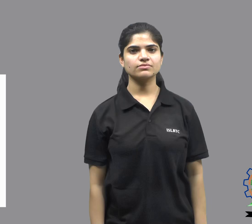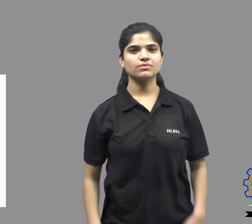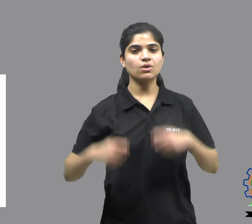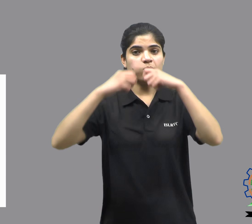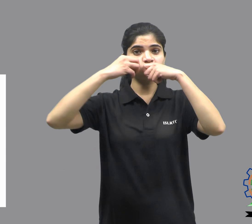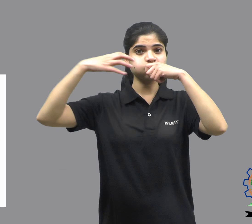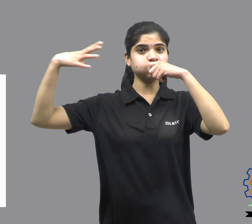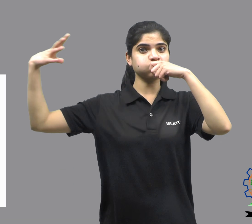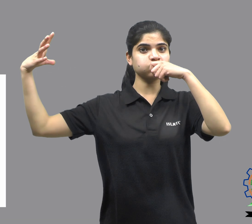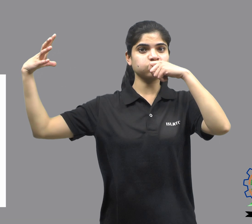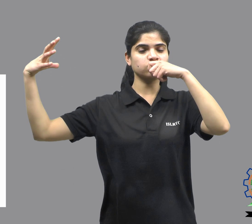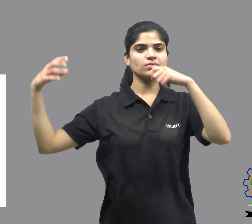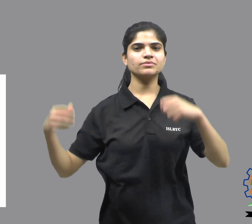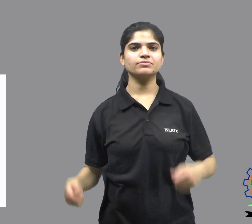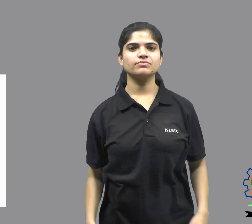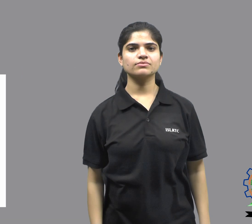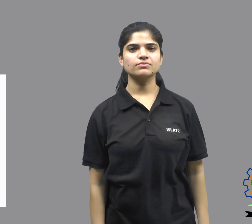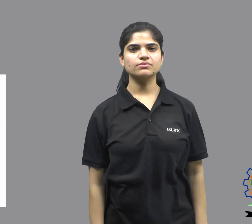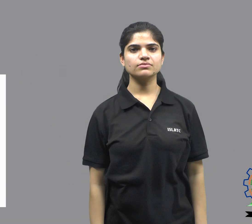Balloon